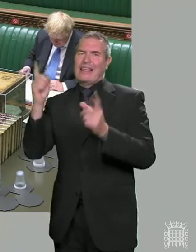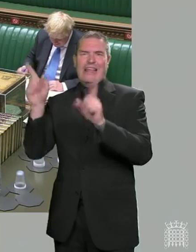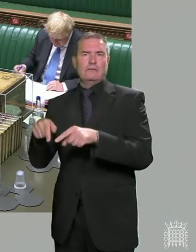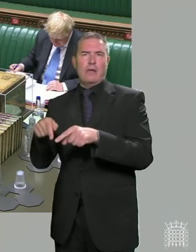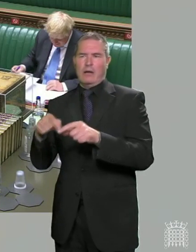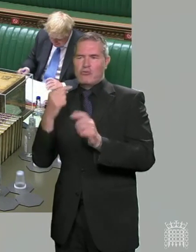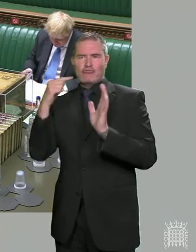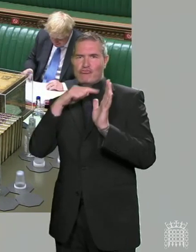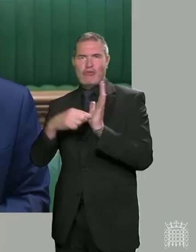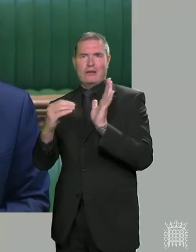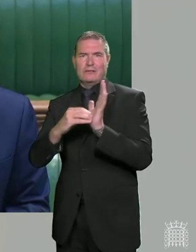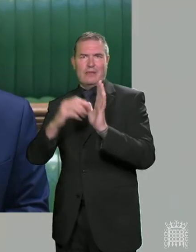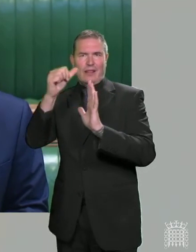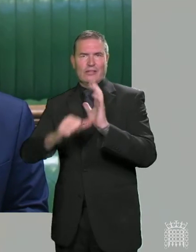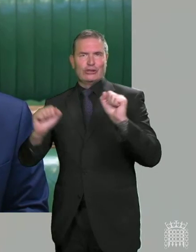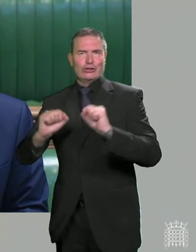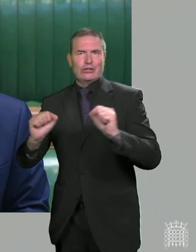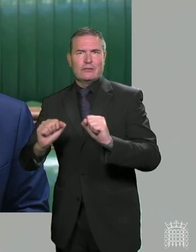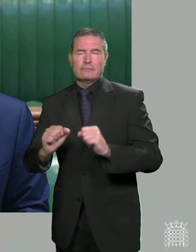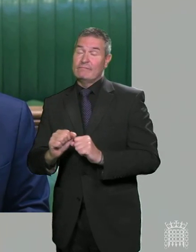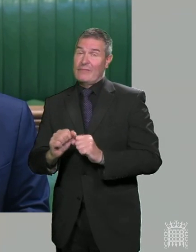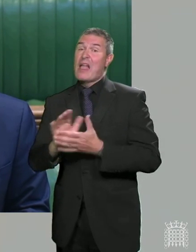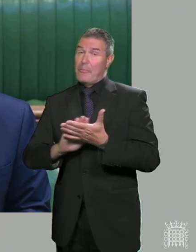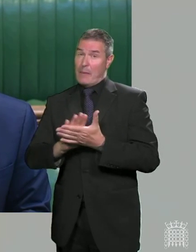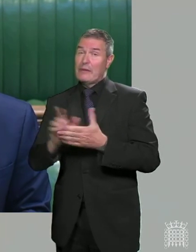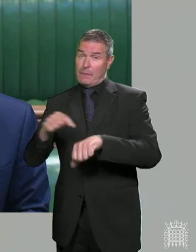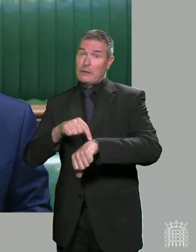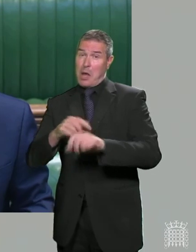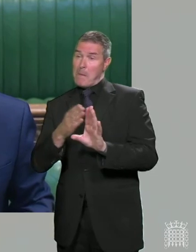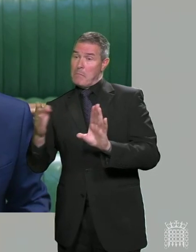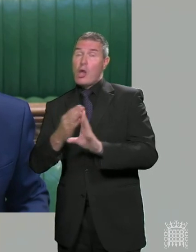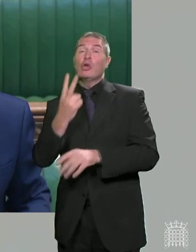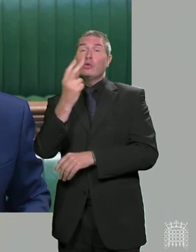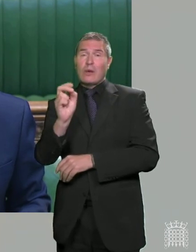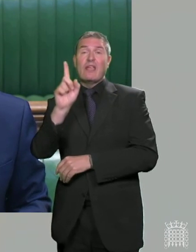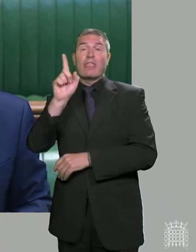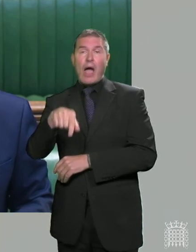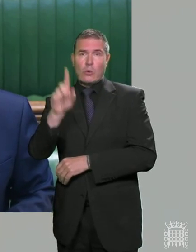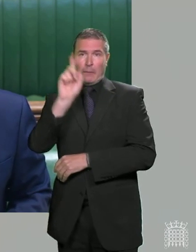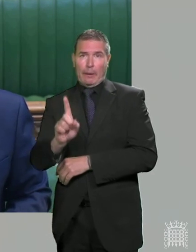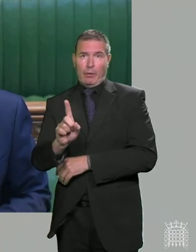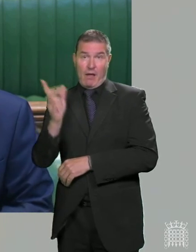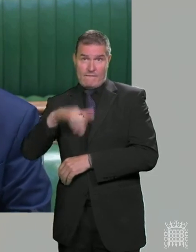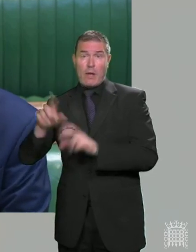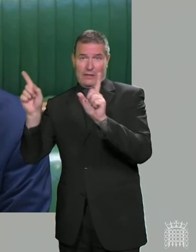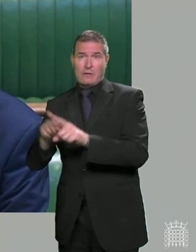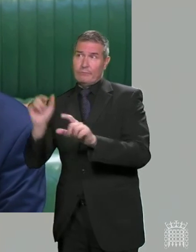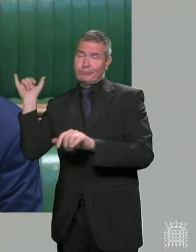It is because of his indecision that in that period 20,000 people came to this country from India.